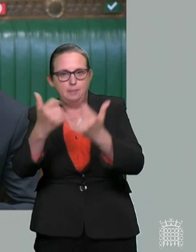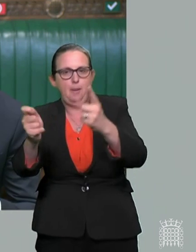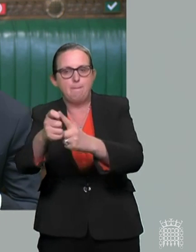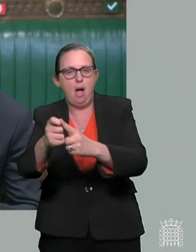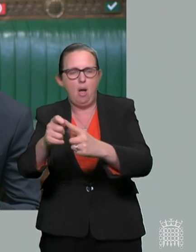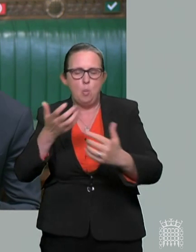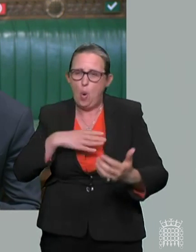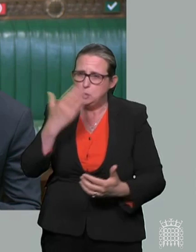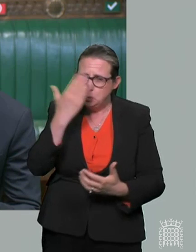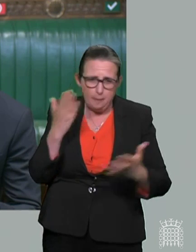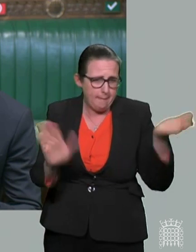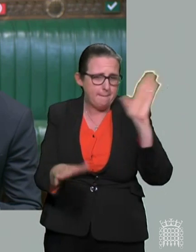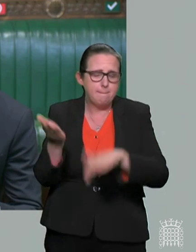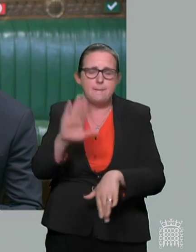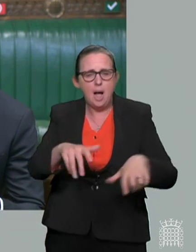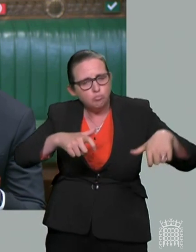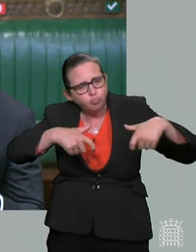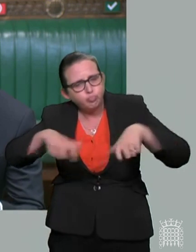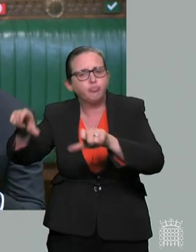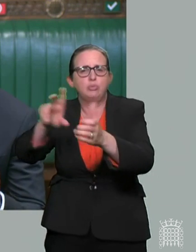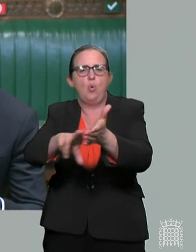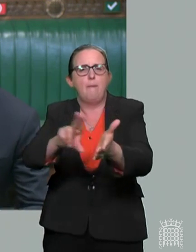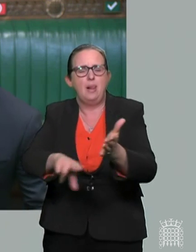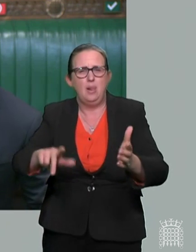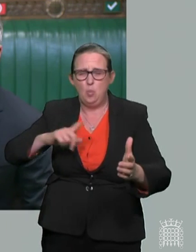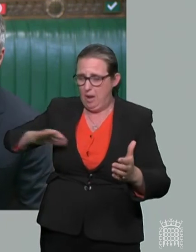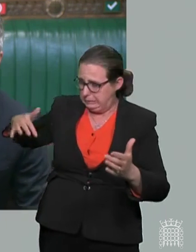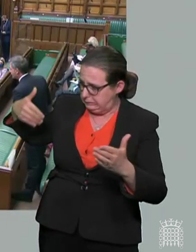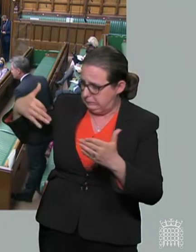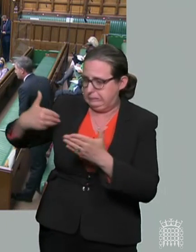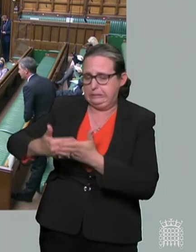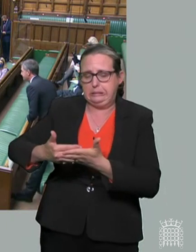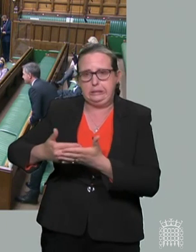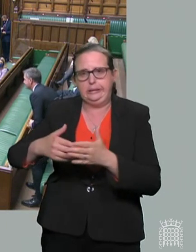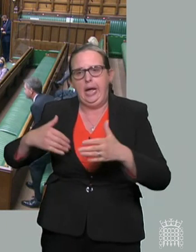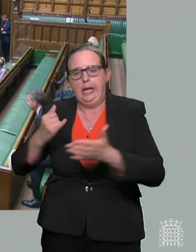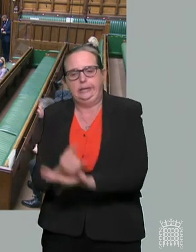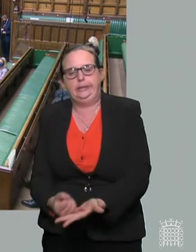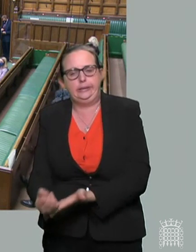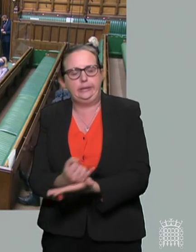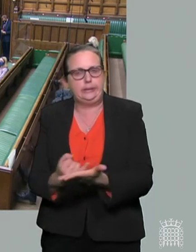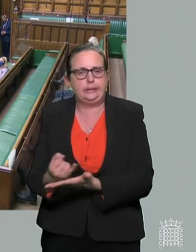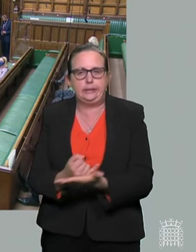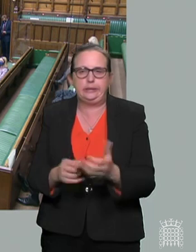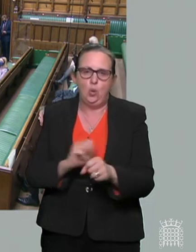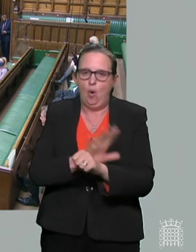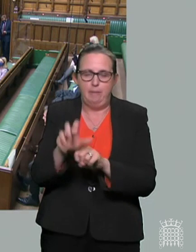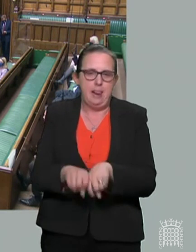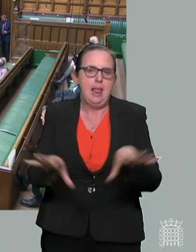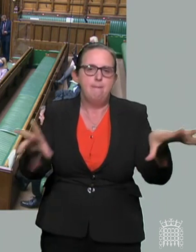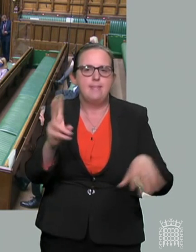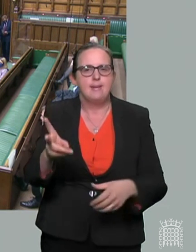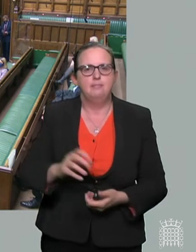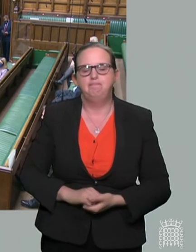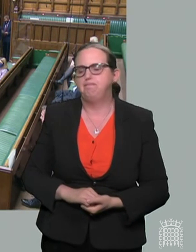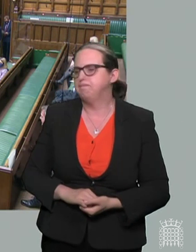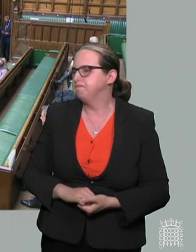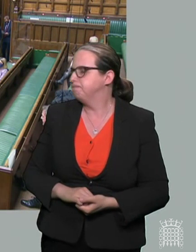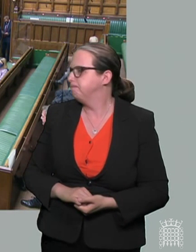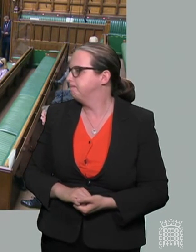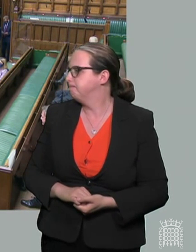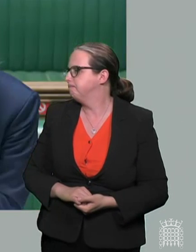be affected by the bad policy making of this Government and their failure to get the delta variant under control?